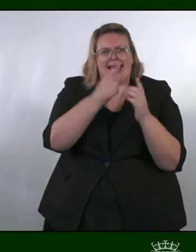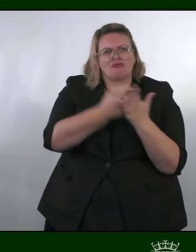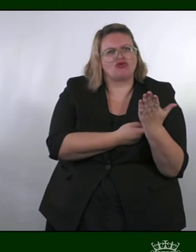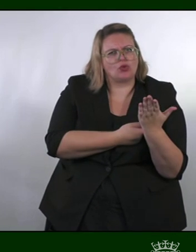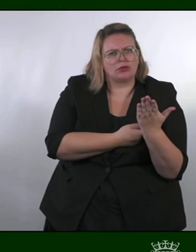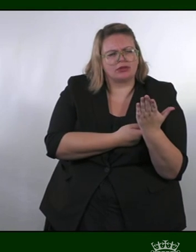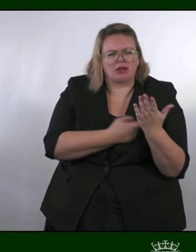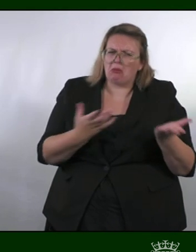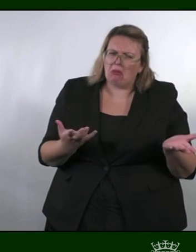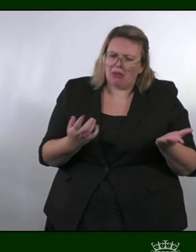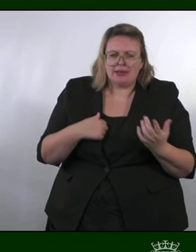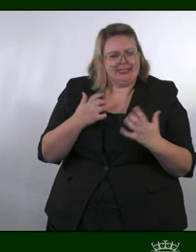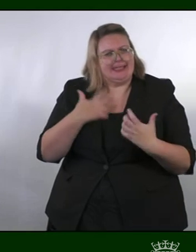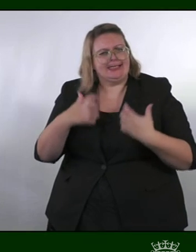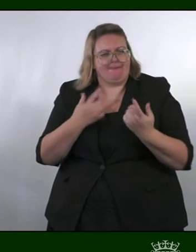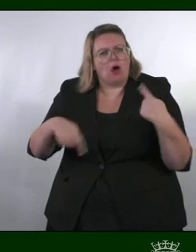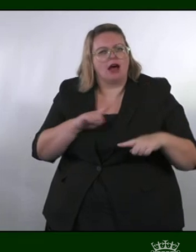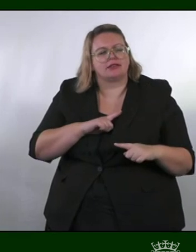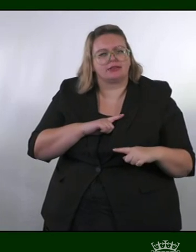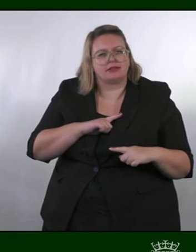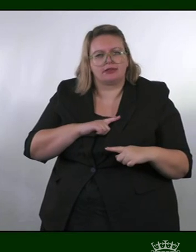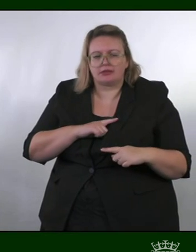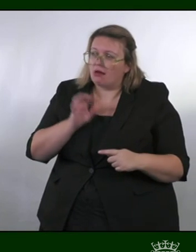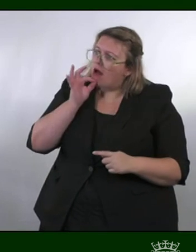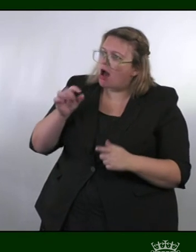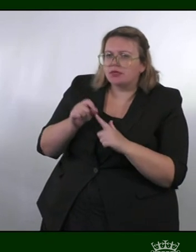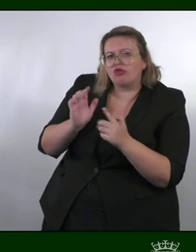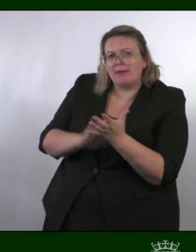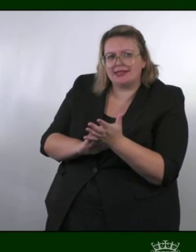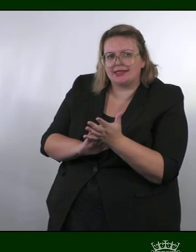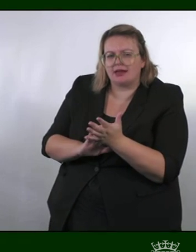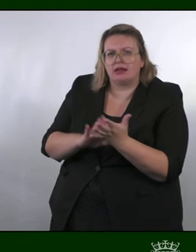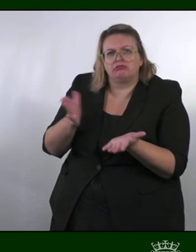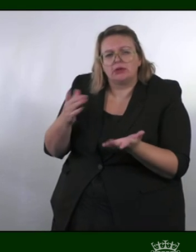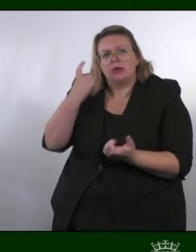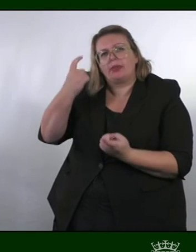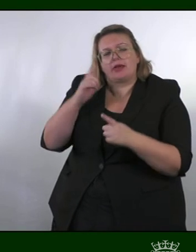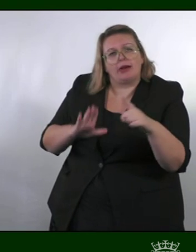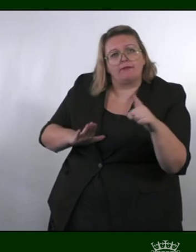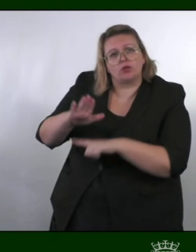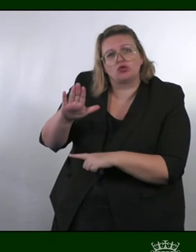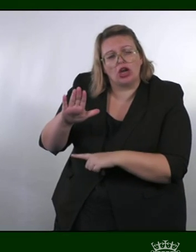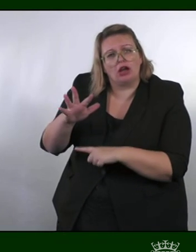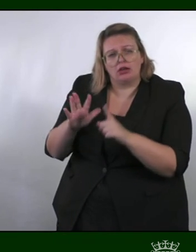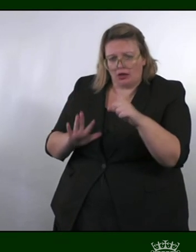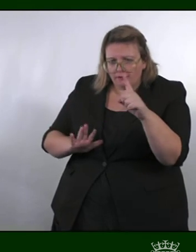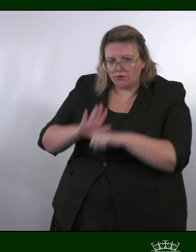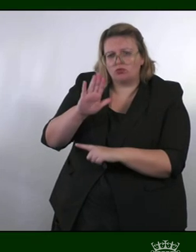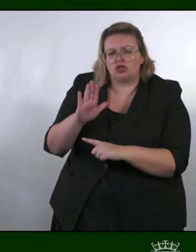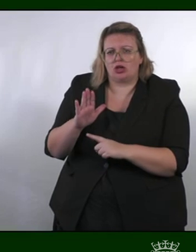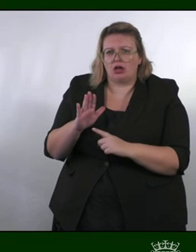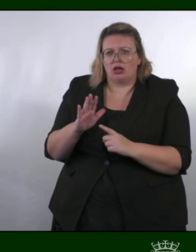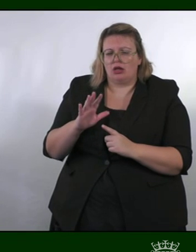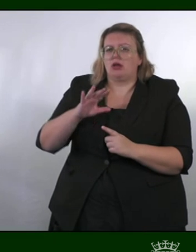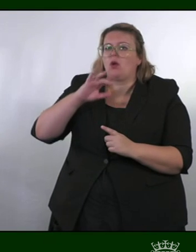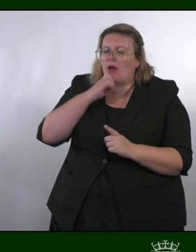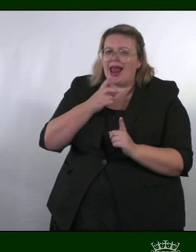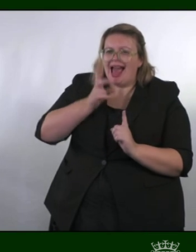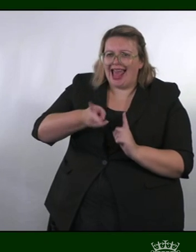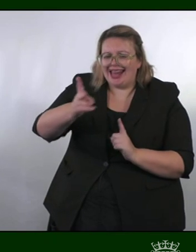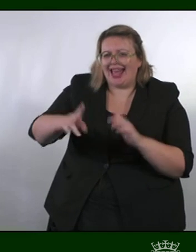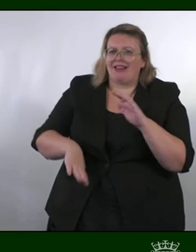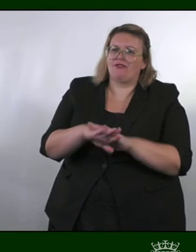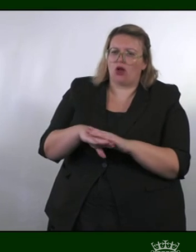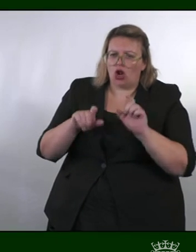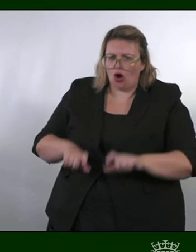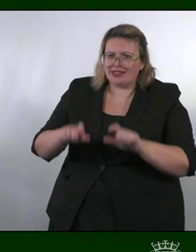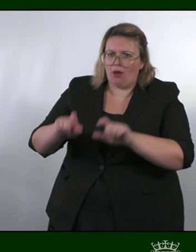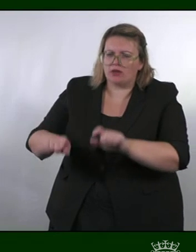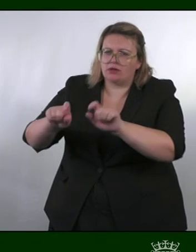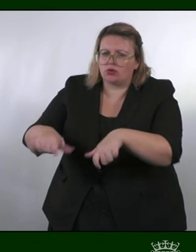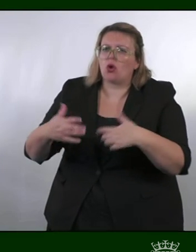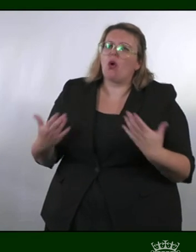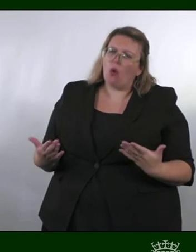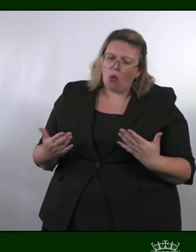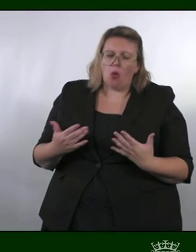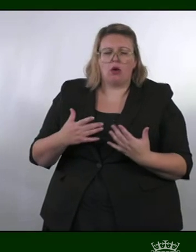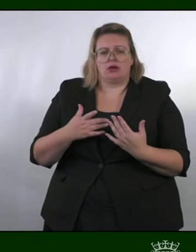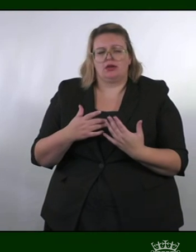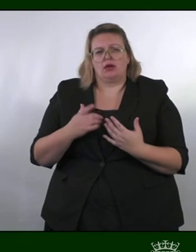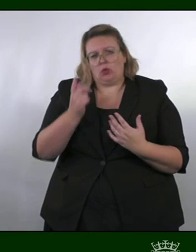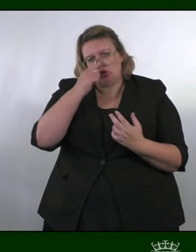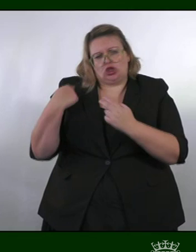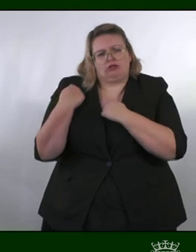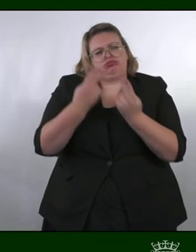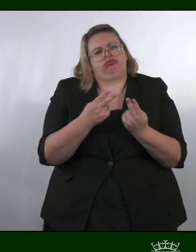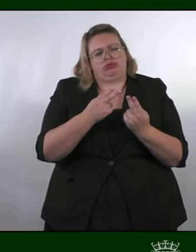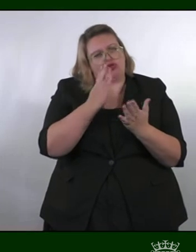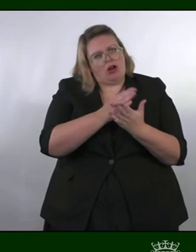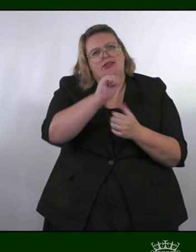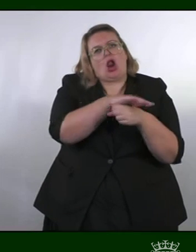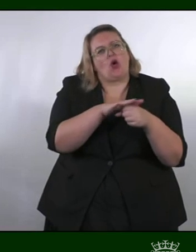Does he see the future of this situation as a series of rolling national lockdowns, or can businesses and residents hope that they will be given more trust to look after their own health and those they care for?